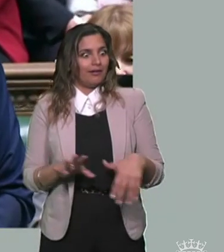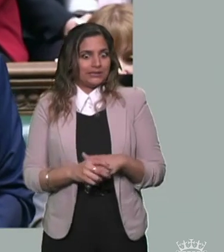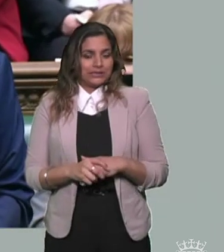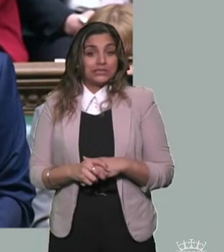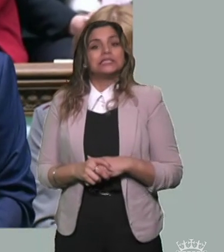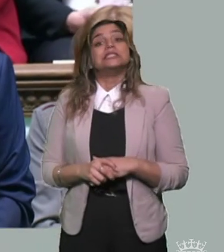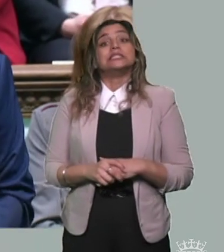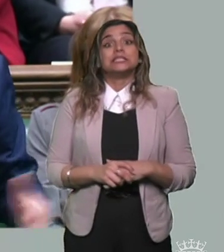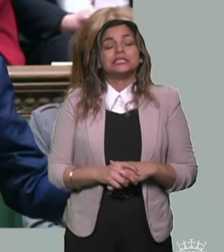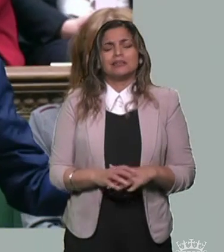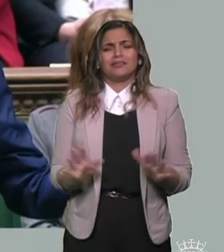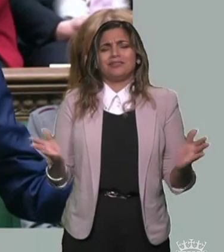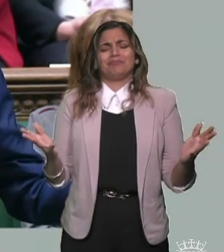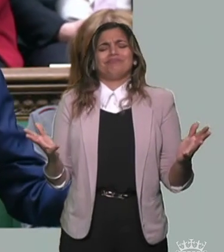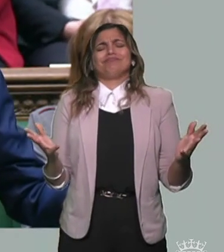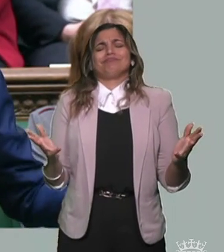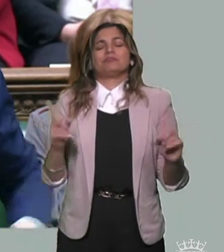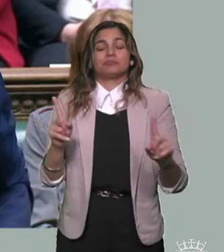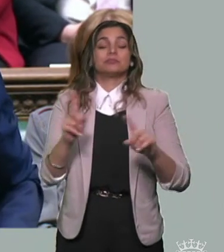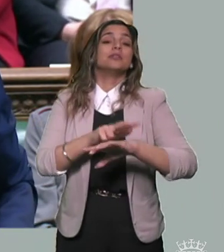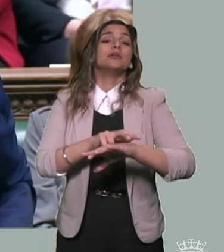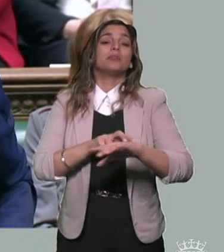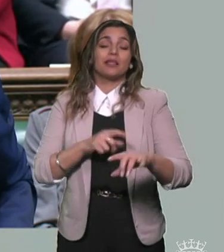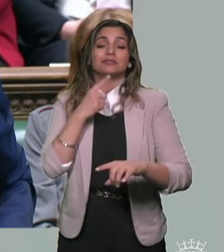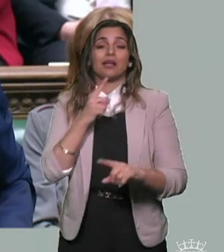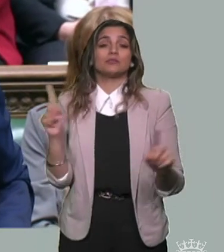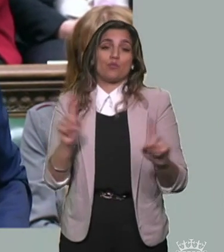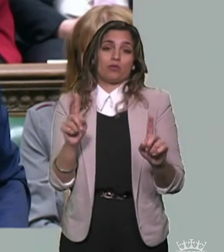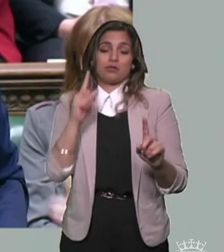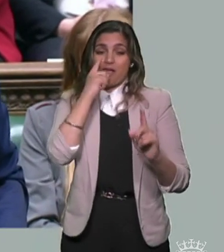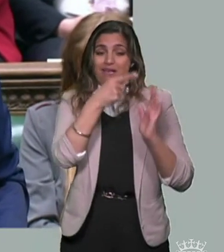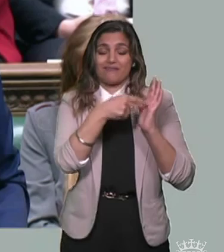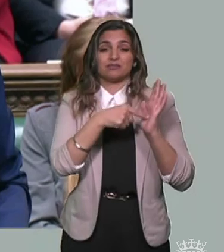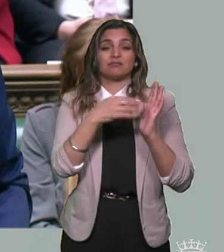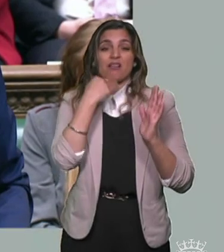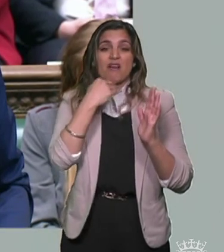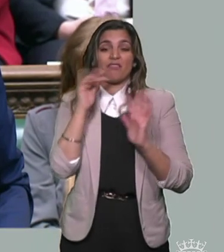The police say the evidence meets the test.